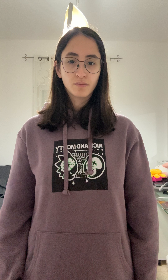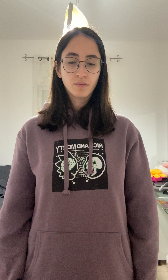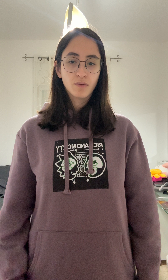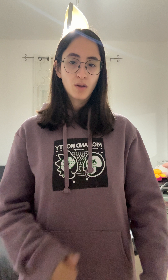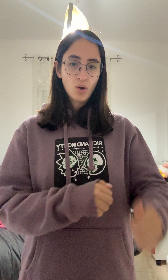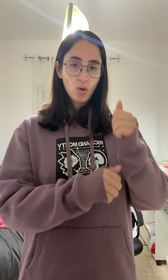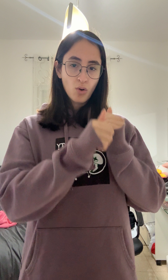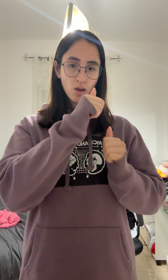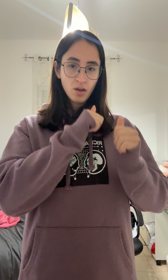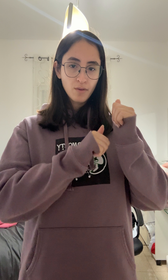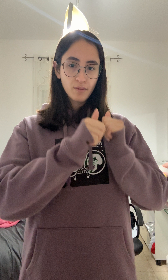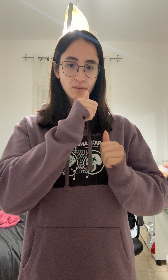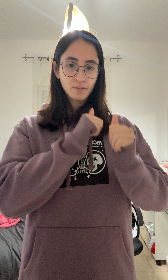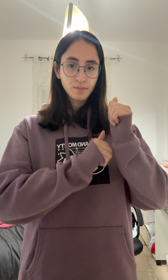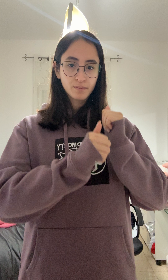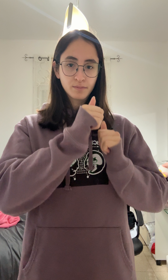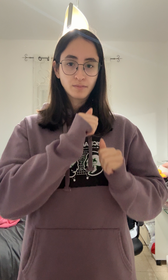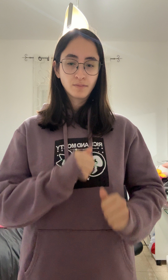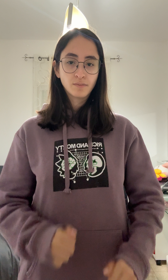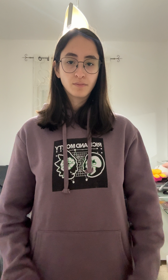כאב